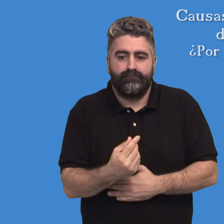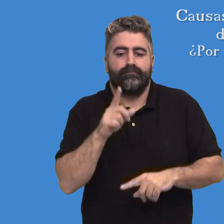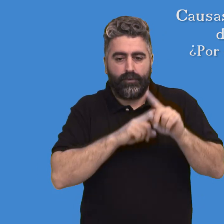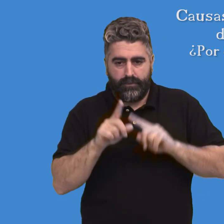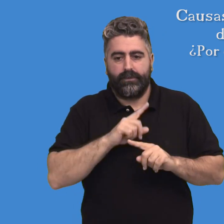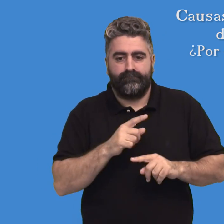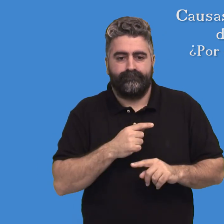problema